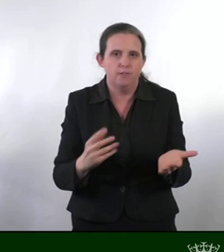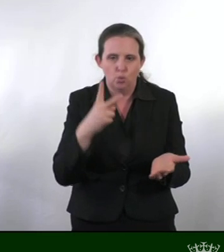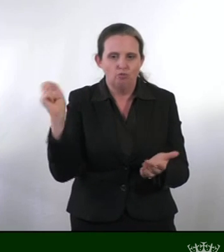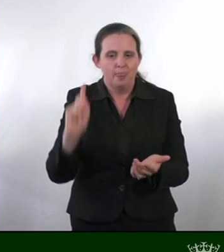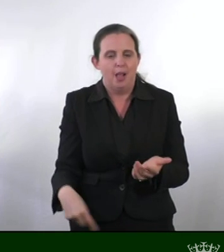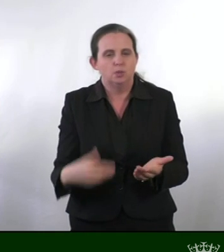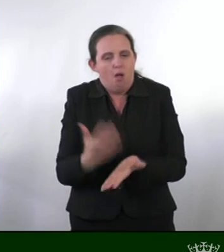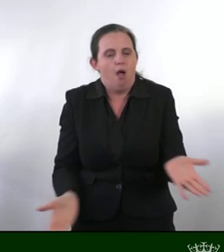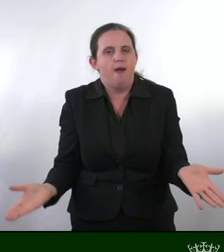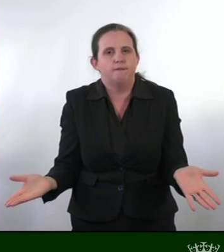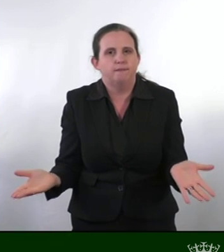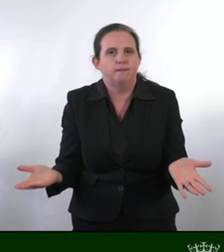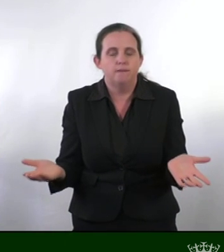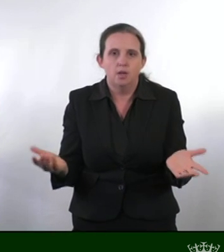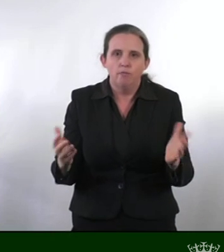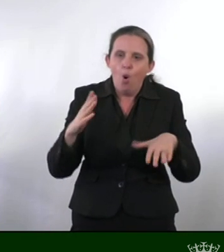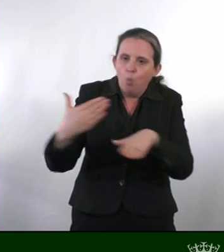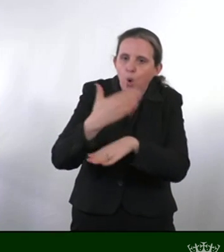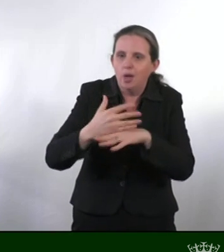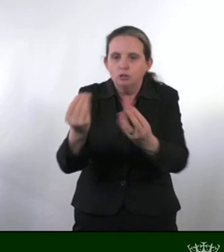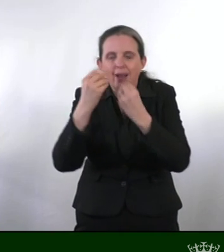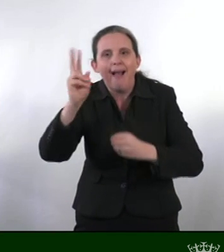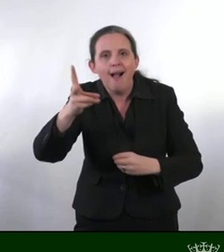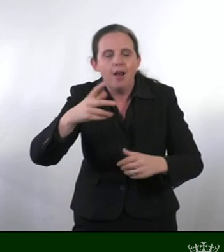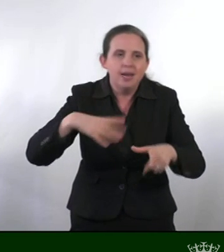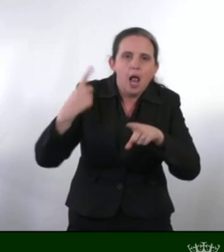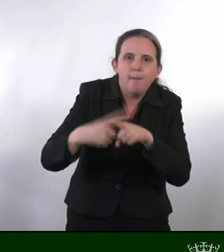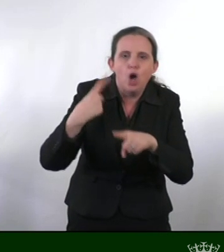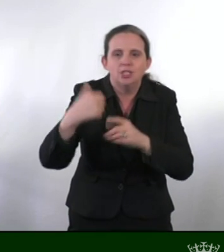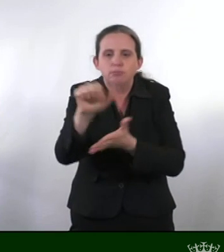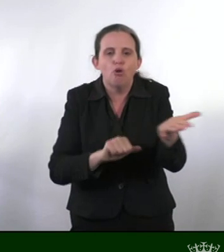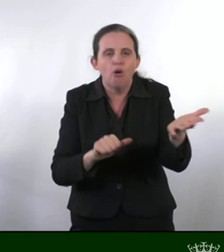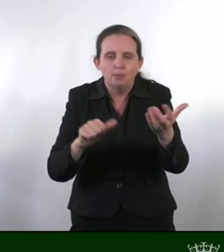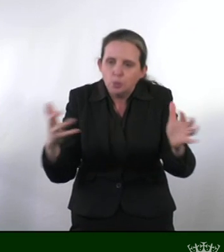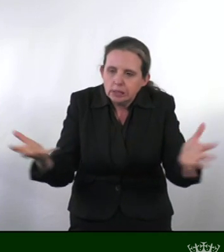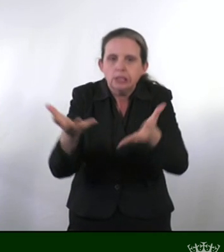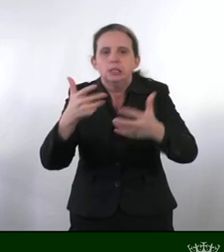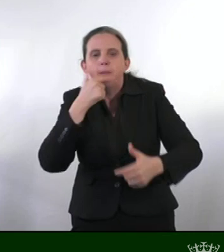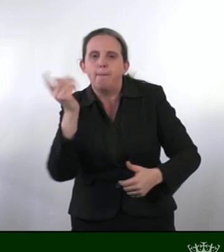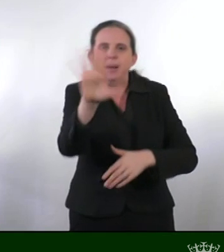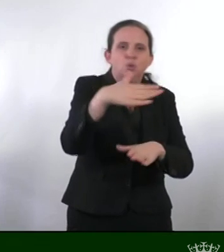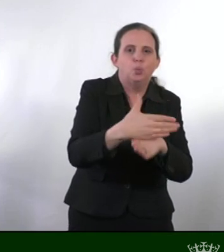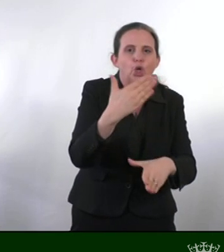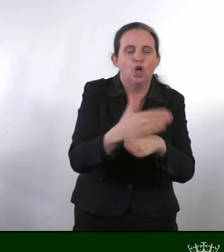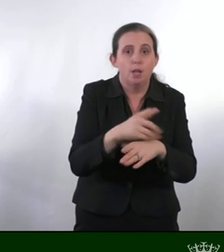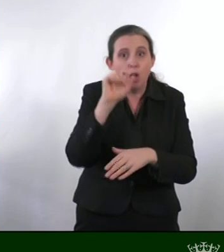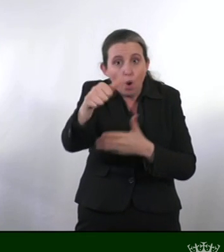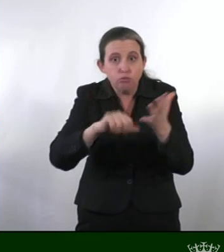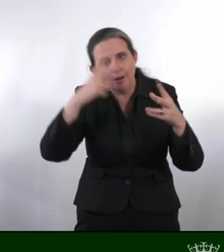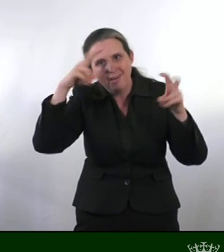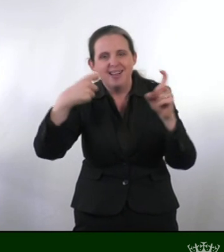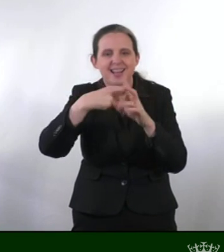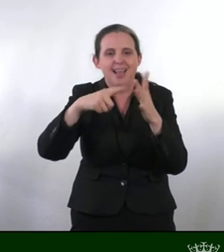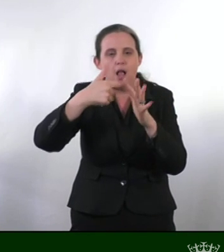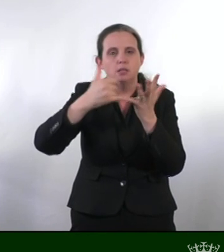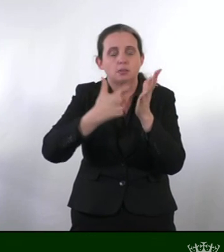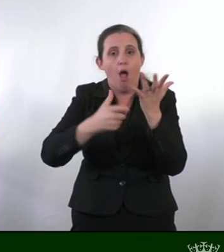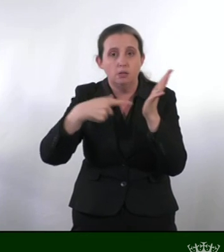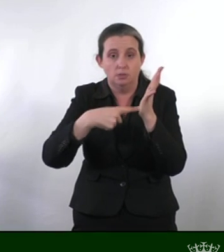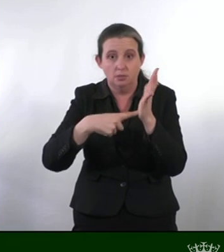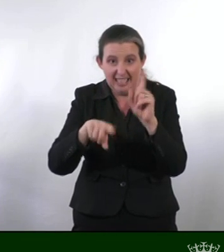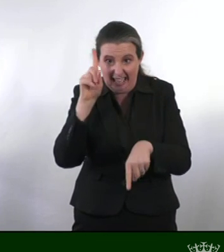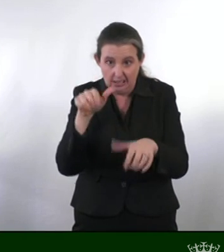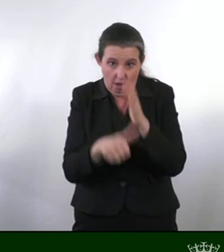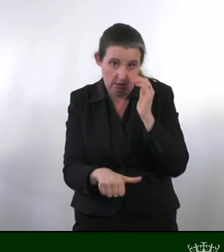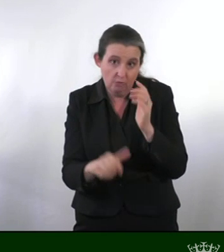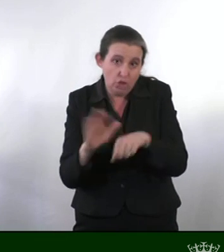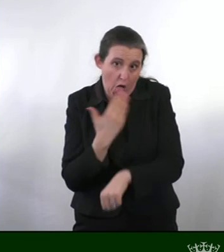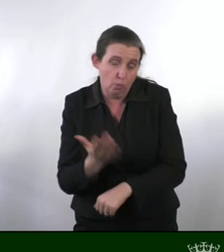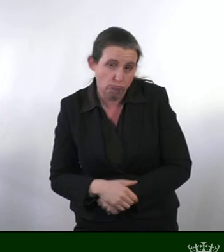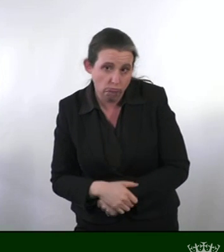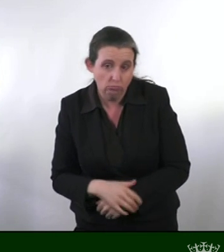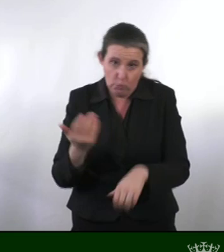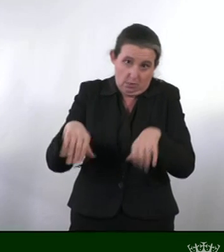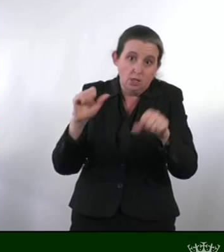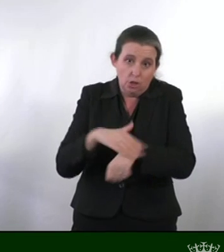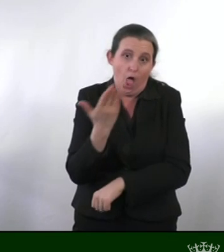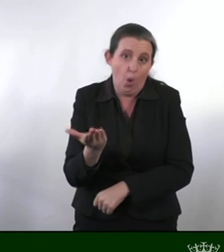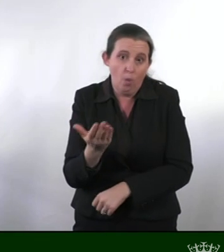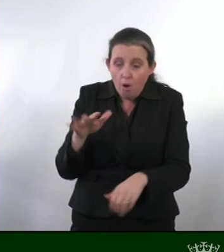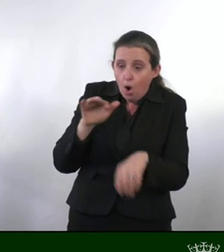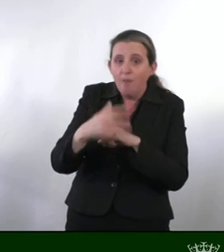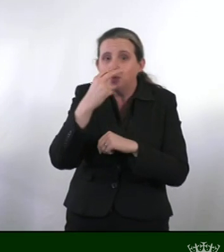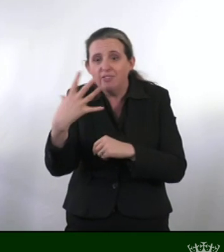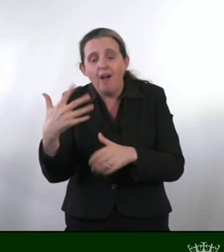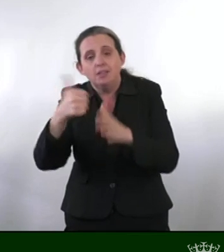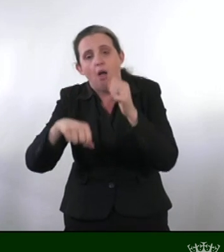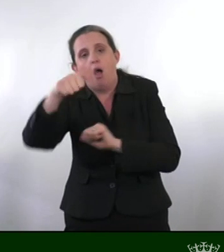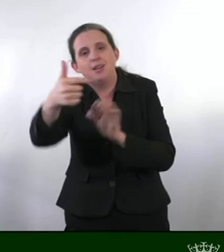To retrain workers, we needed an emergency programme to support people back into work, but kick- start has been slow to get started, and the skills offer for those over 25 will not start until April.